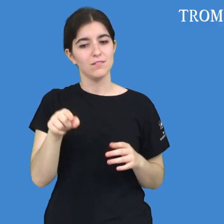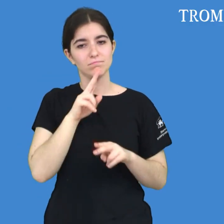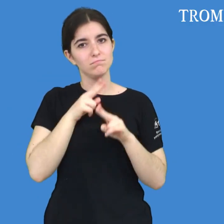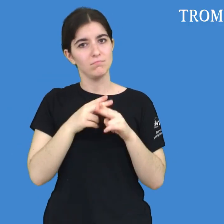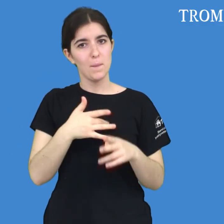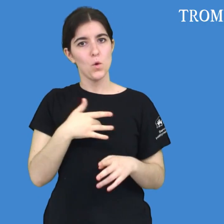nombre